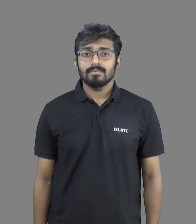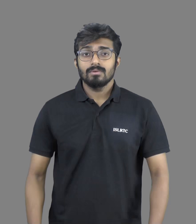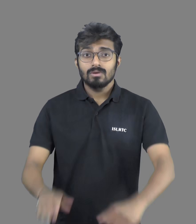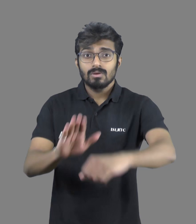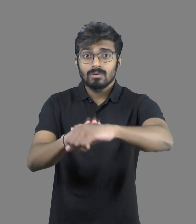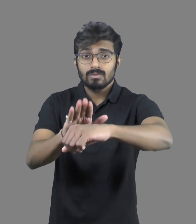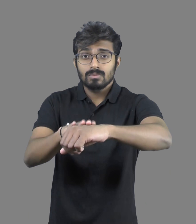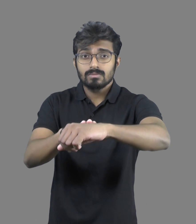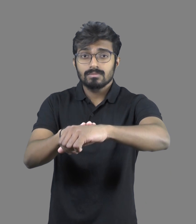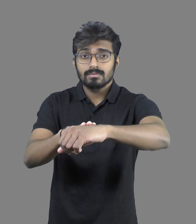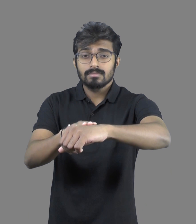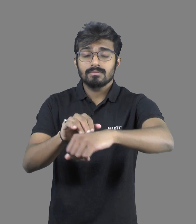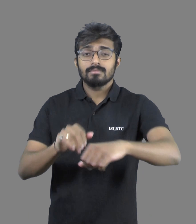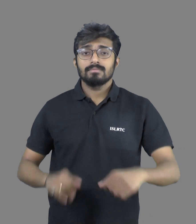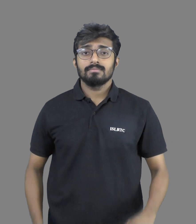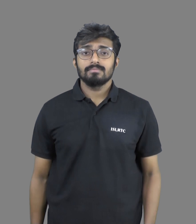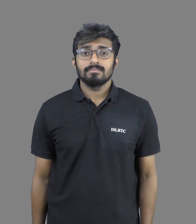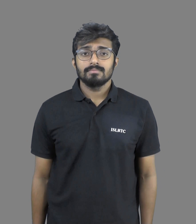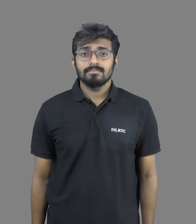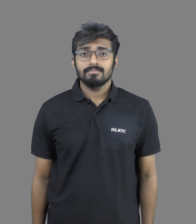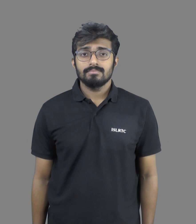Call